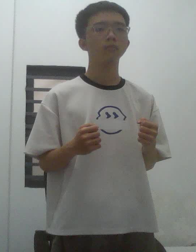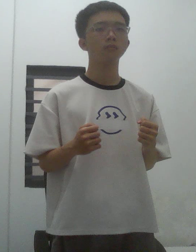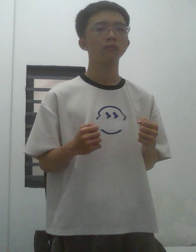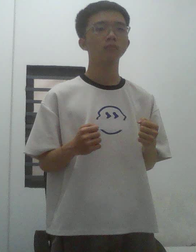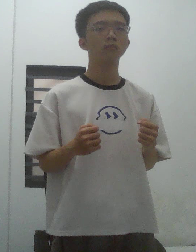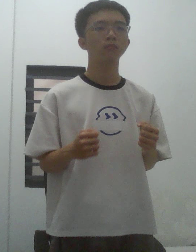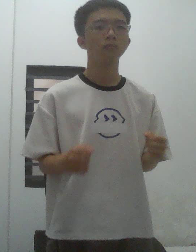tuan nay